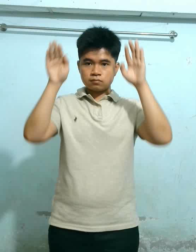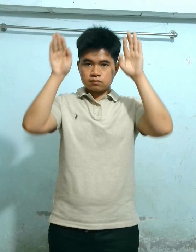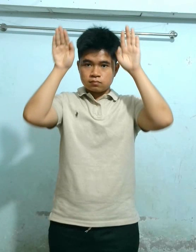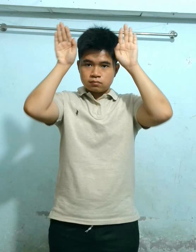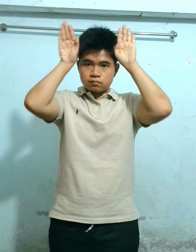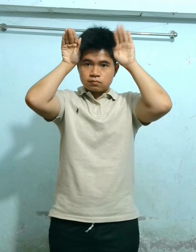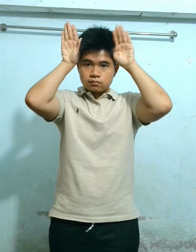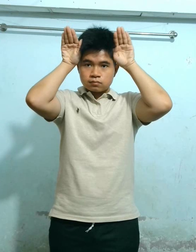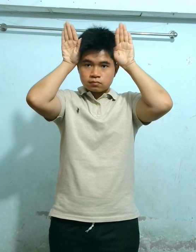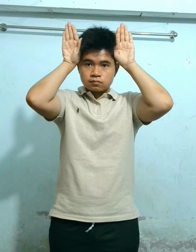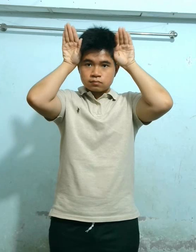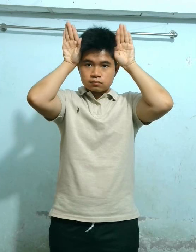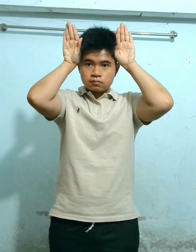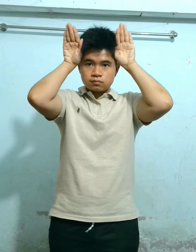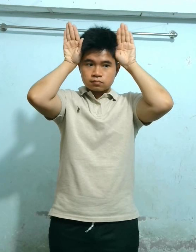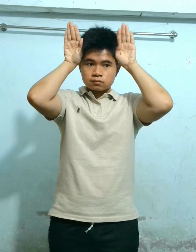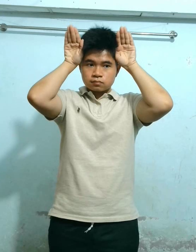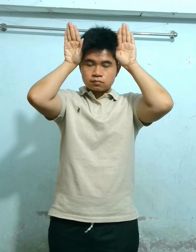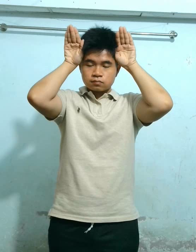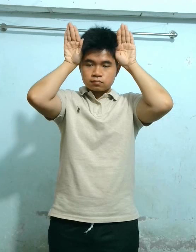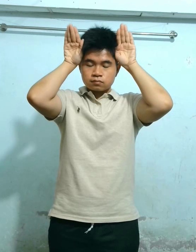cho